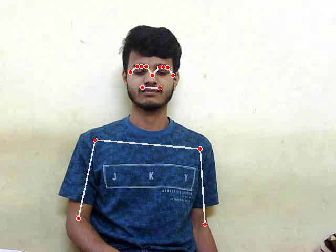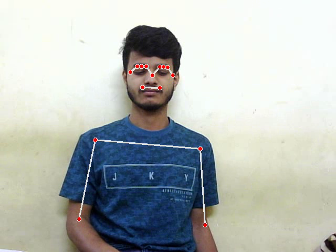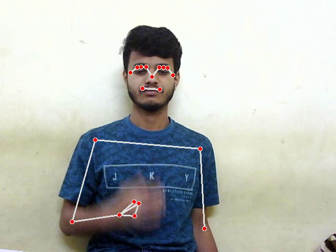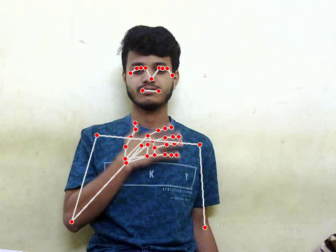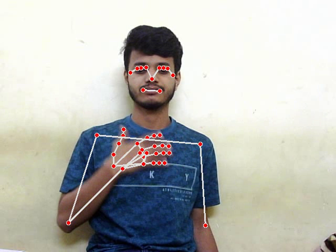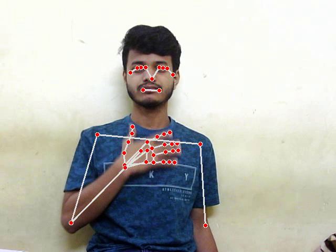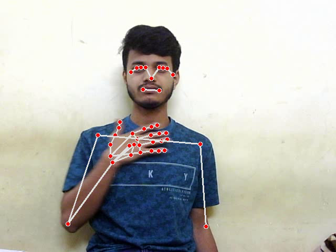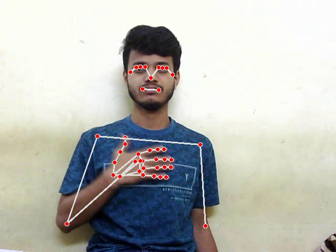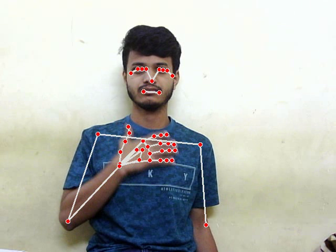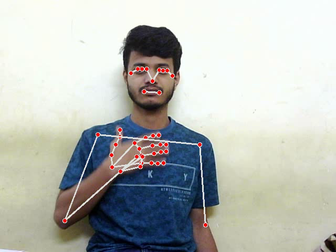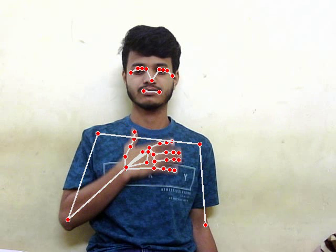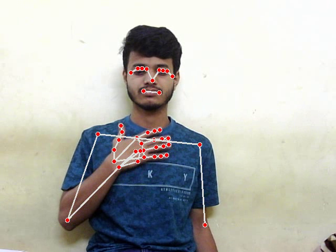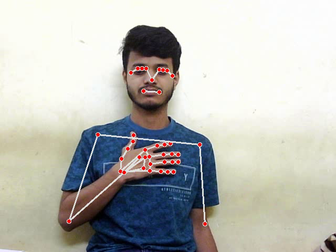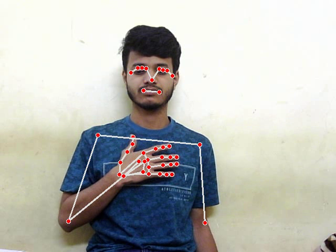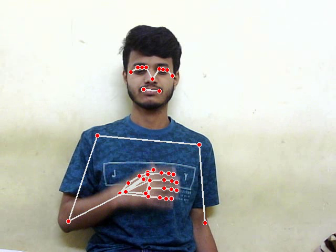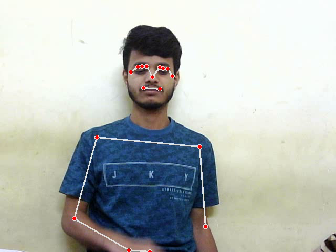please